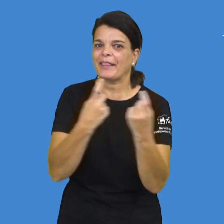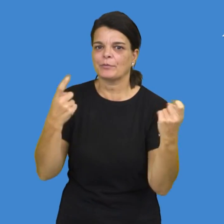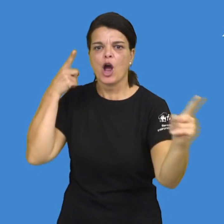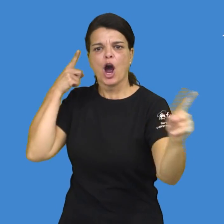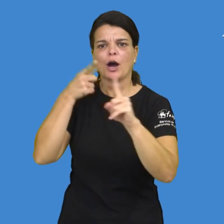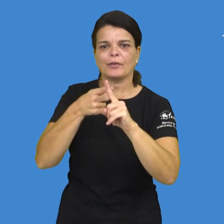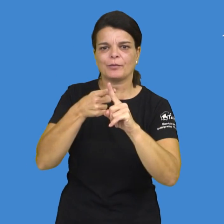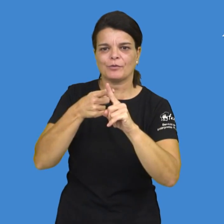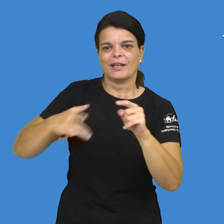objetivo